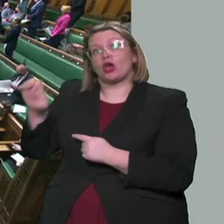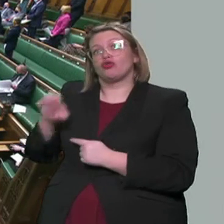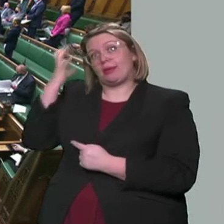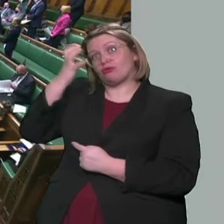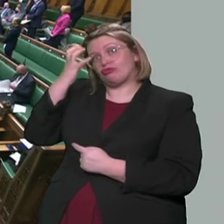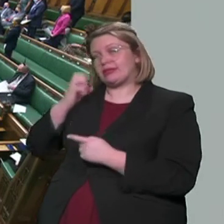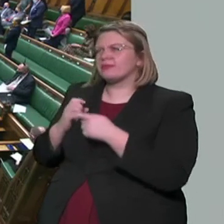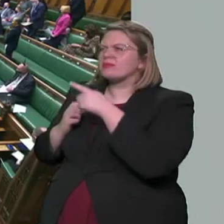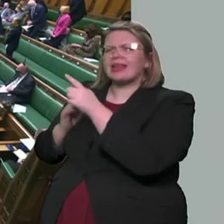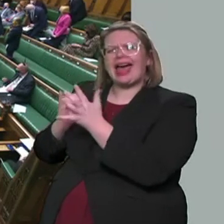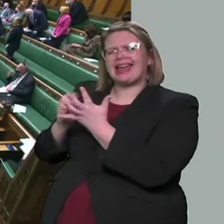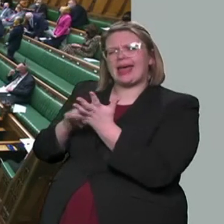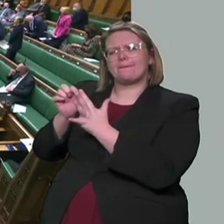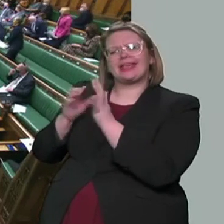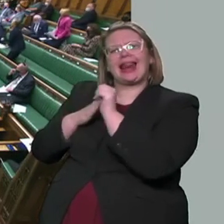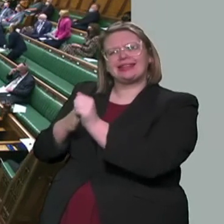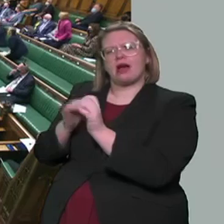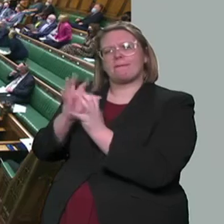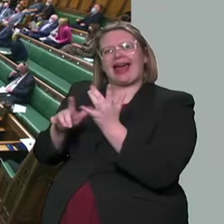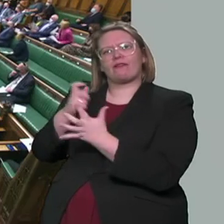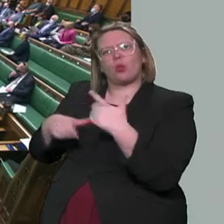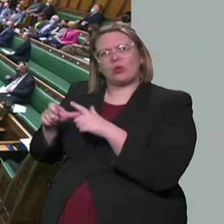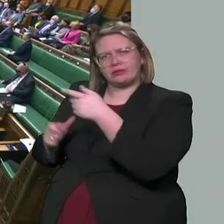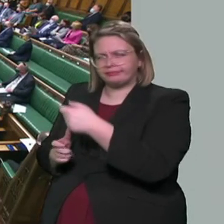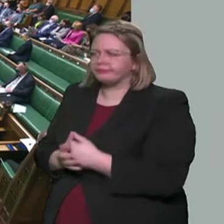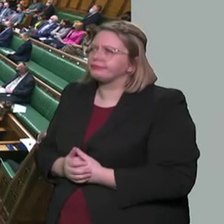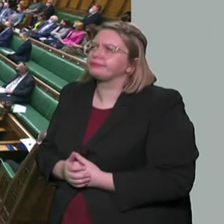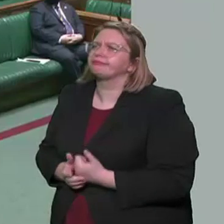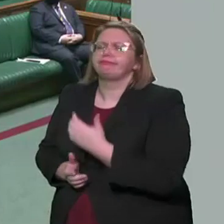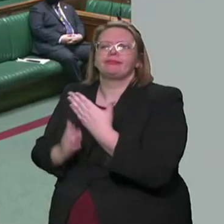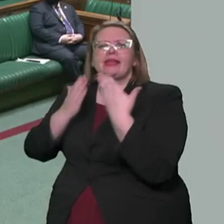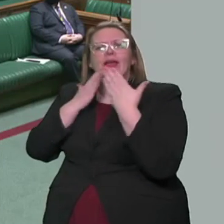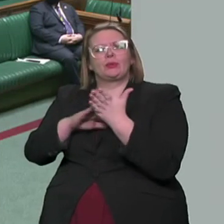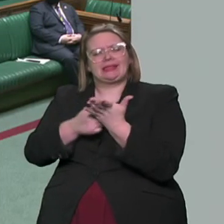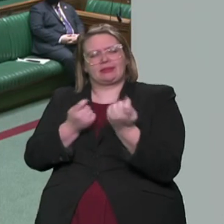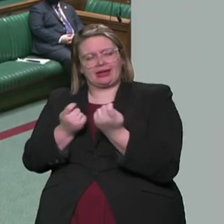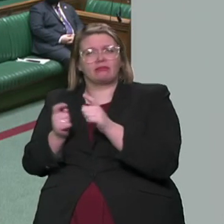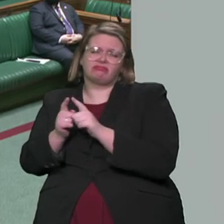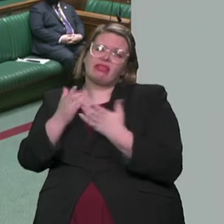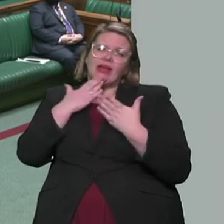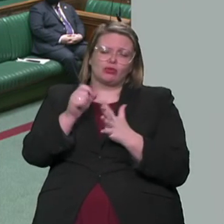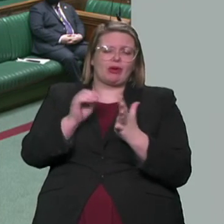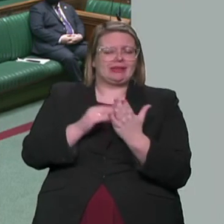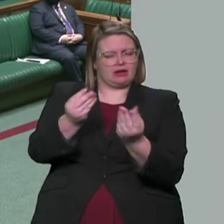I thank the Prime Minister for giving me advance sight of his statement.